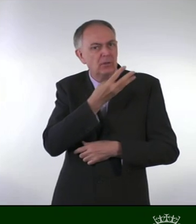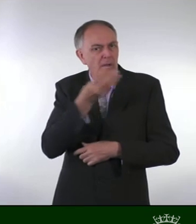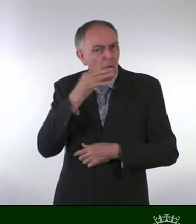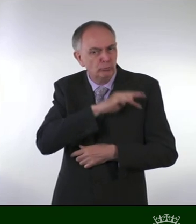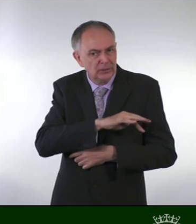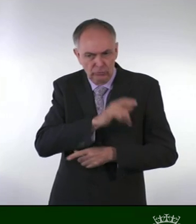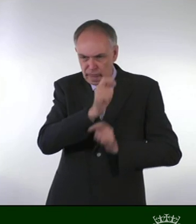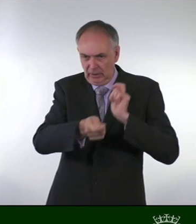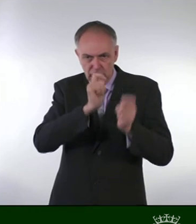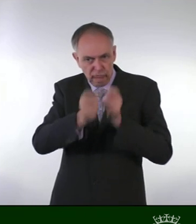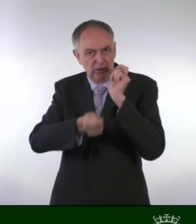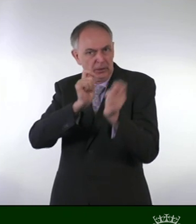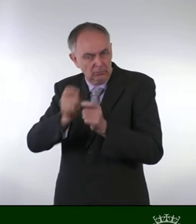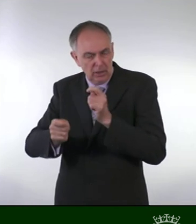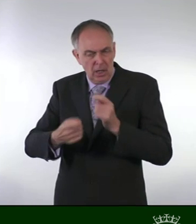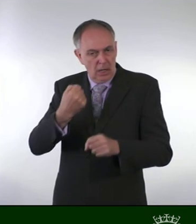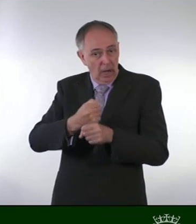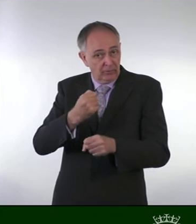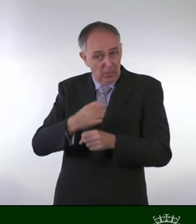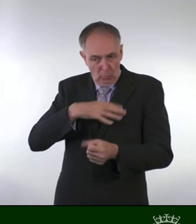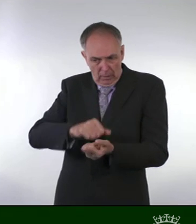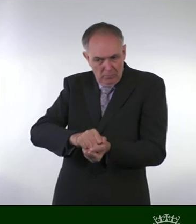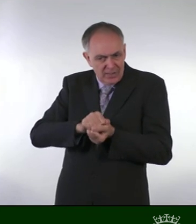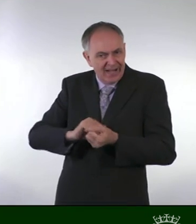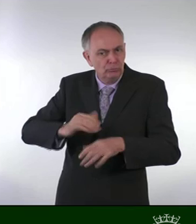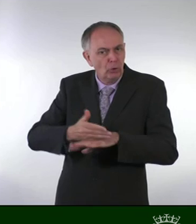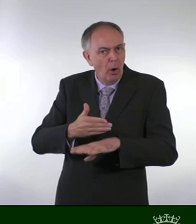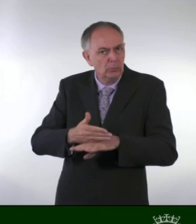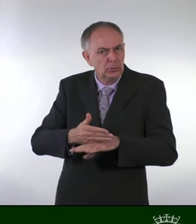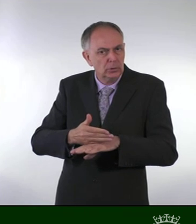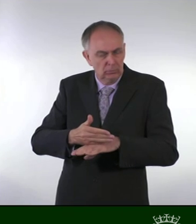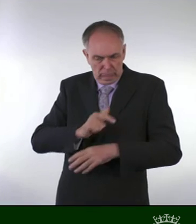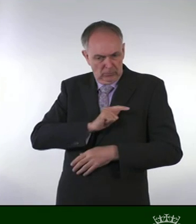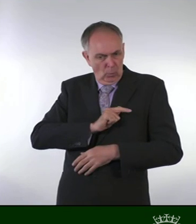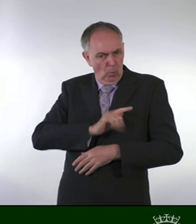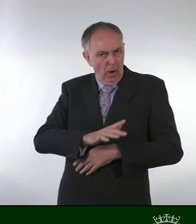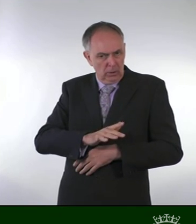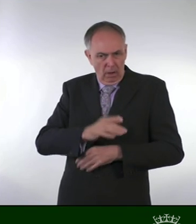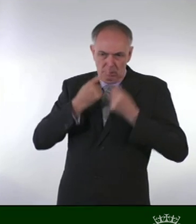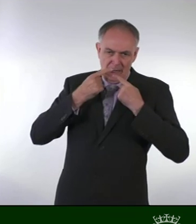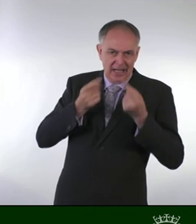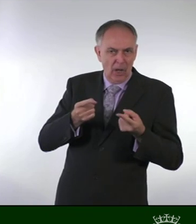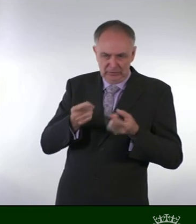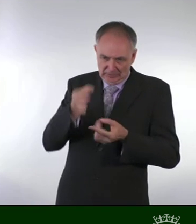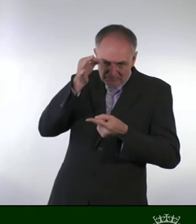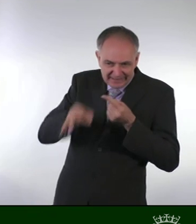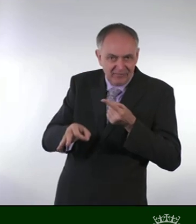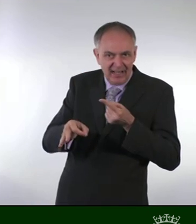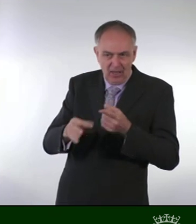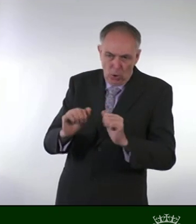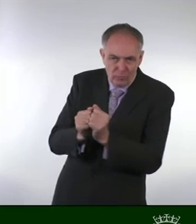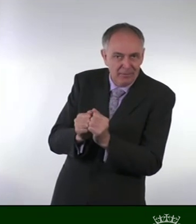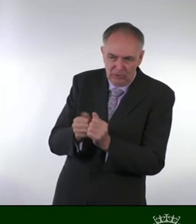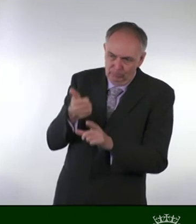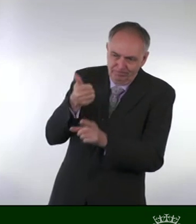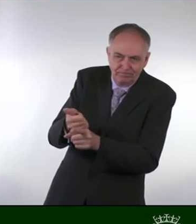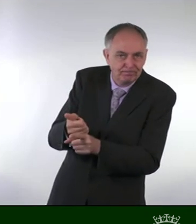If the Government’s priority really is to protect jobs, why did the Chancellor not bring forward sector-specific deals that could have done precisely that?